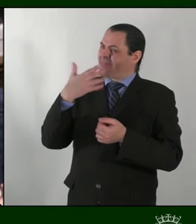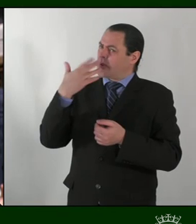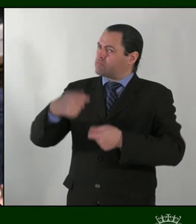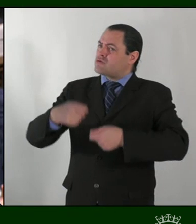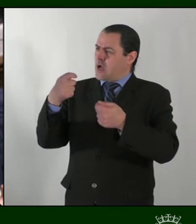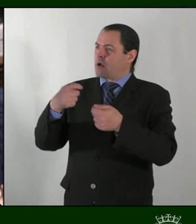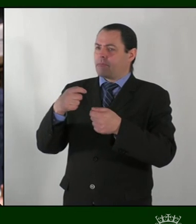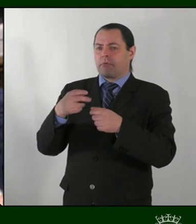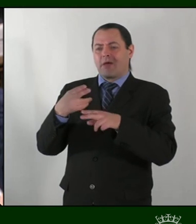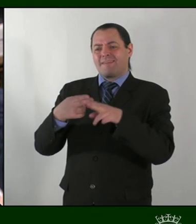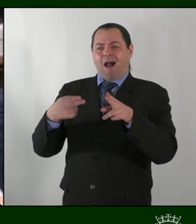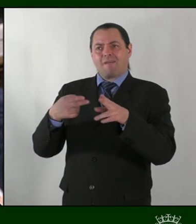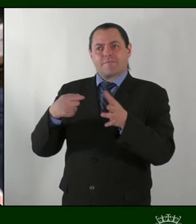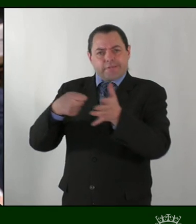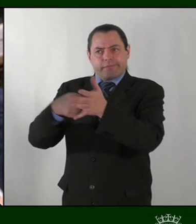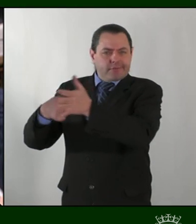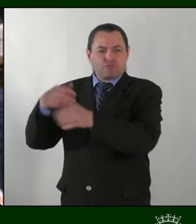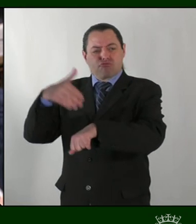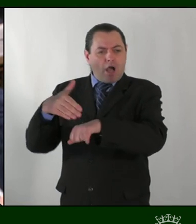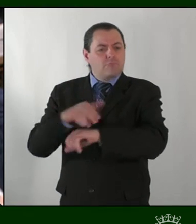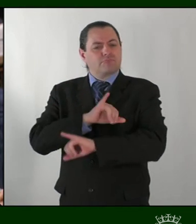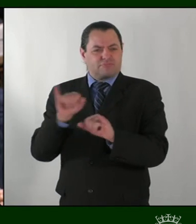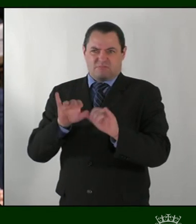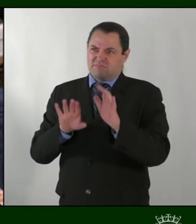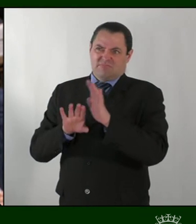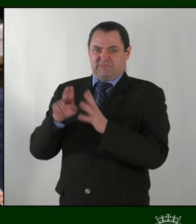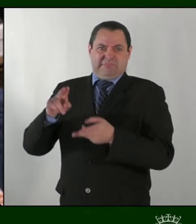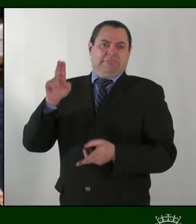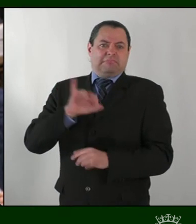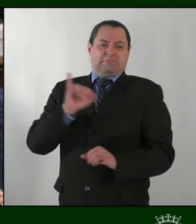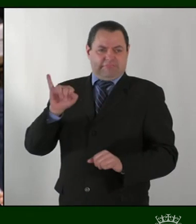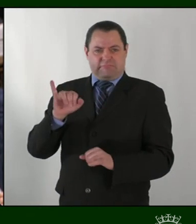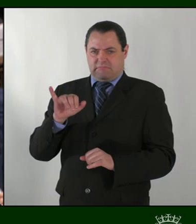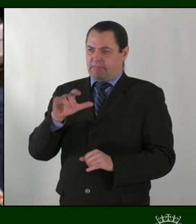Knife crime is intolerable, and its recent rise must be combated.